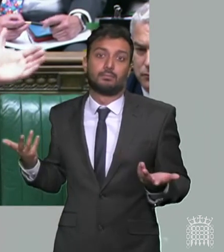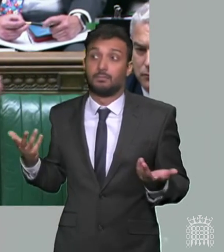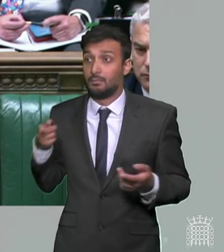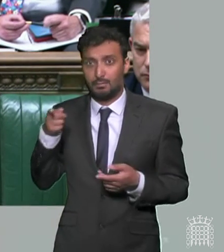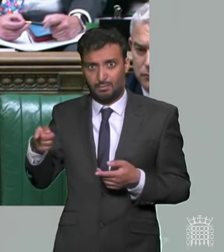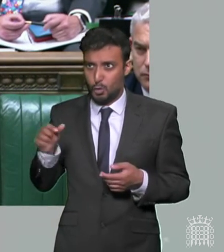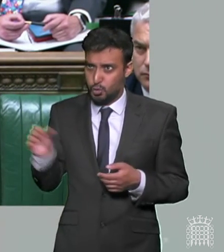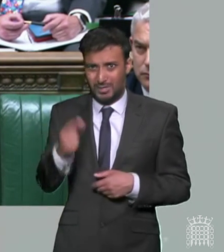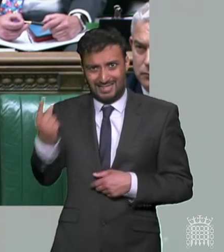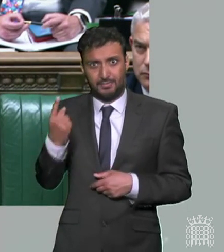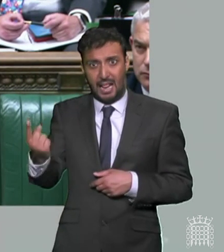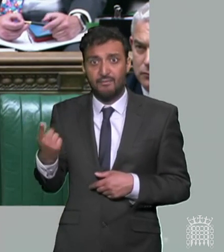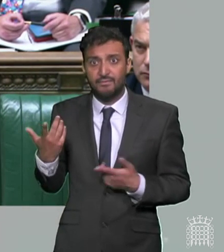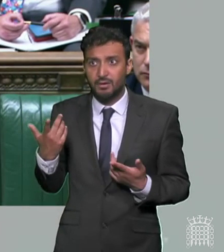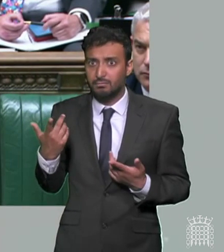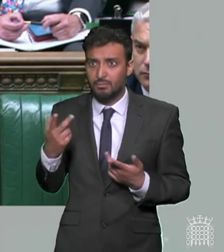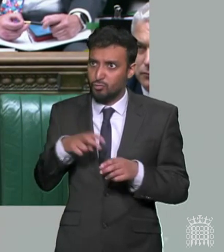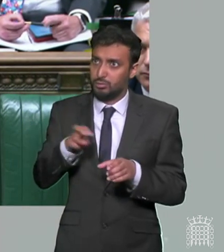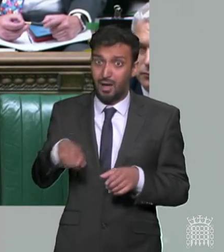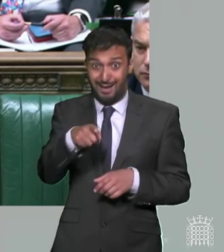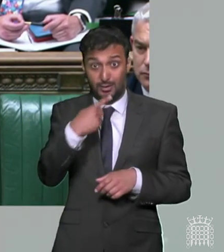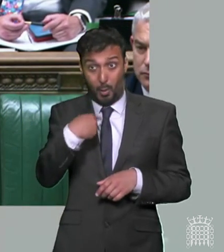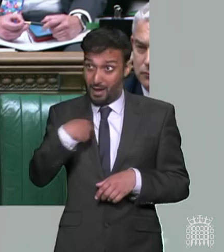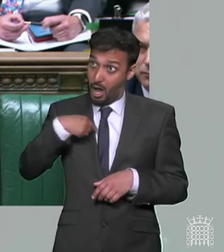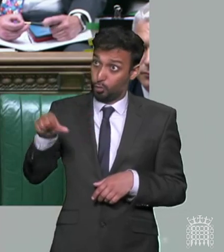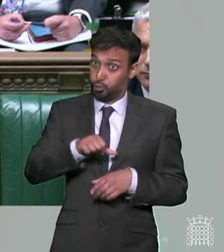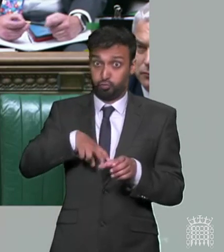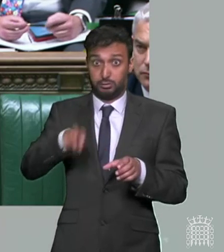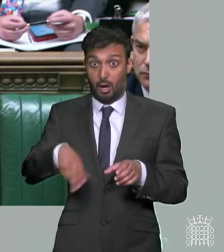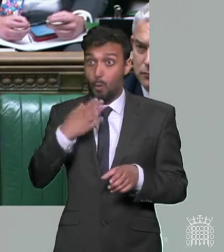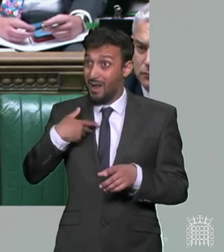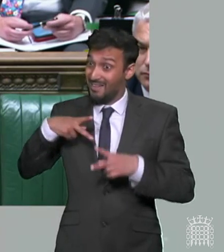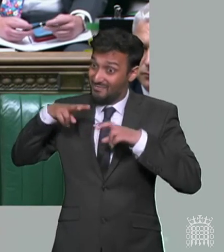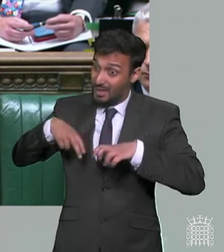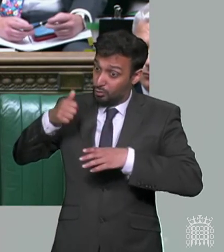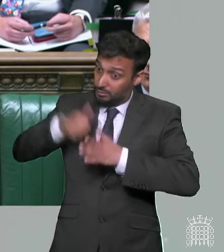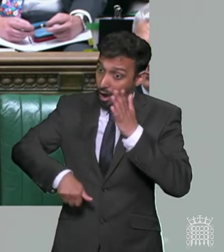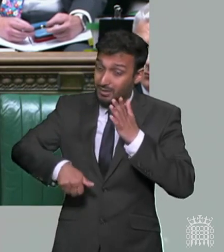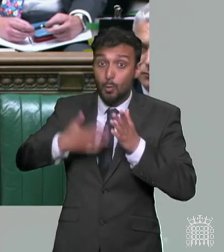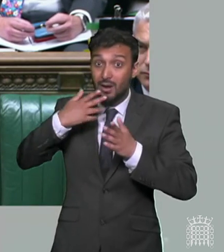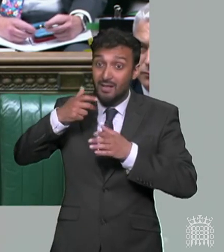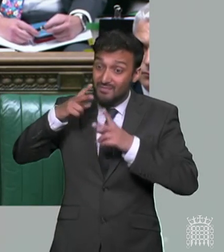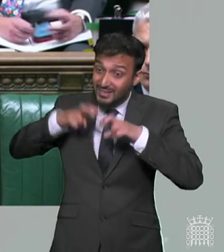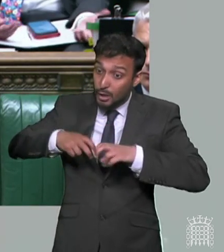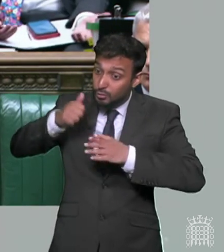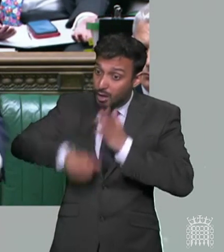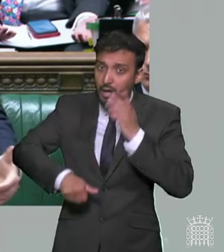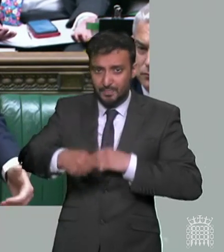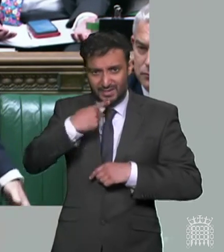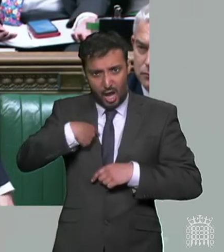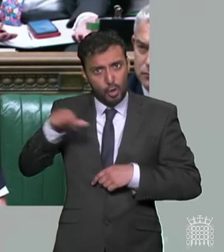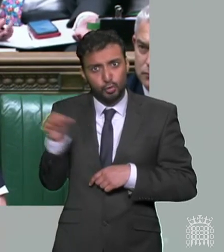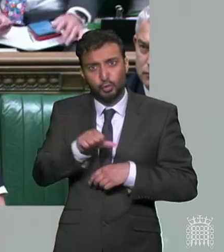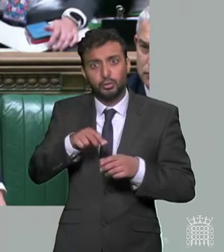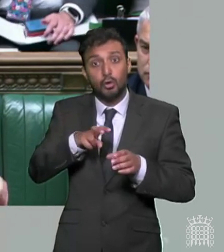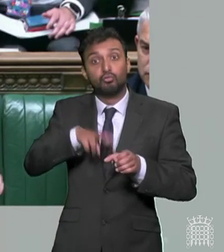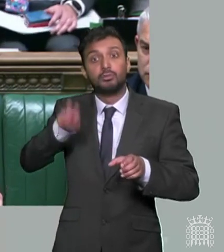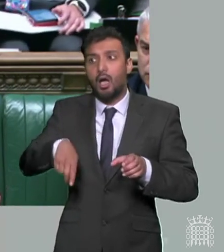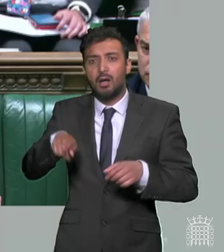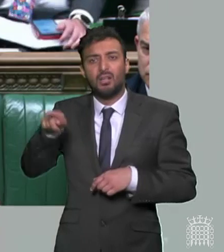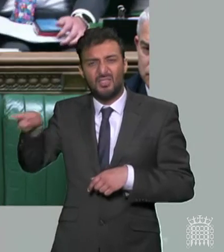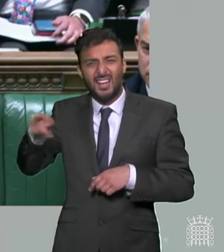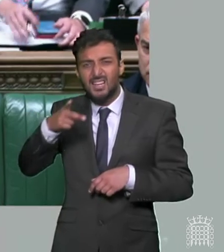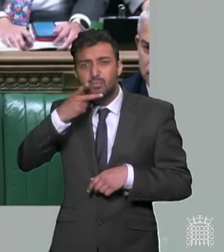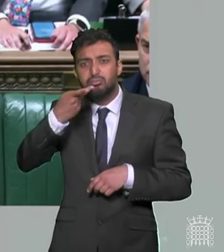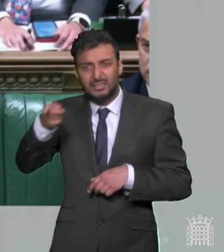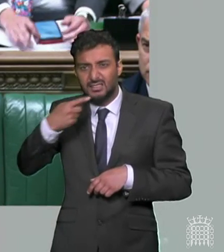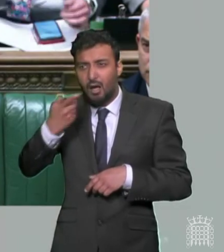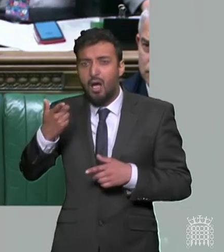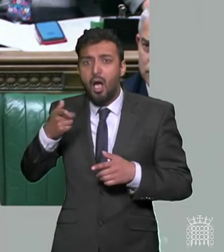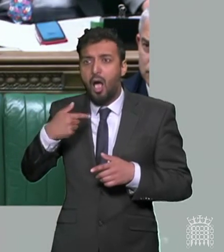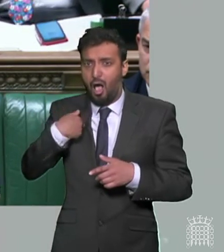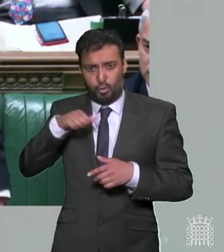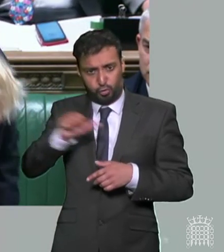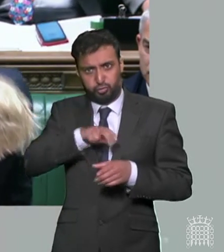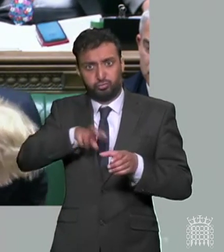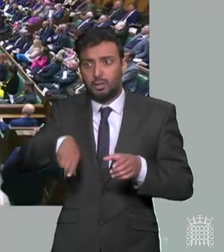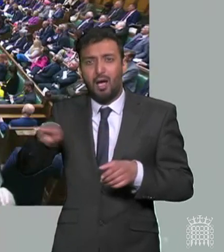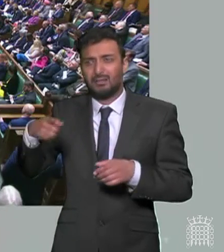It is true. He called for me to resign when the investigation began.